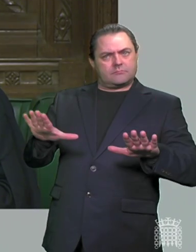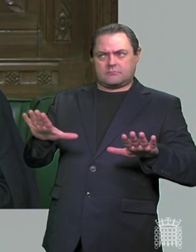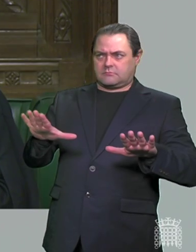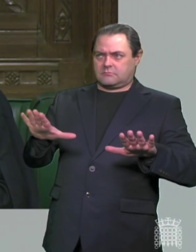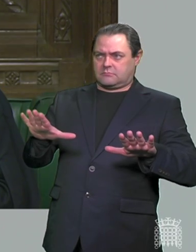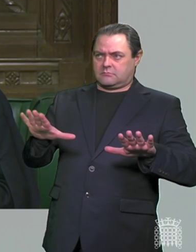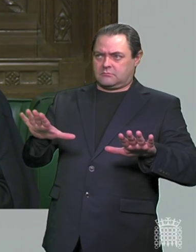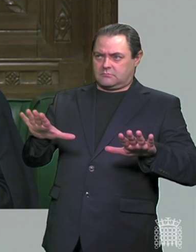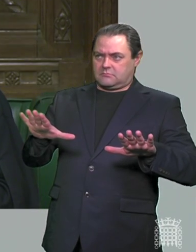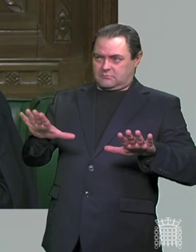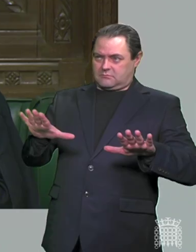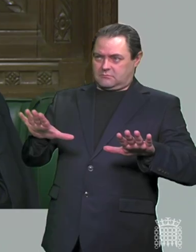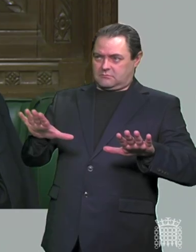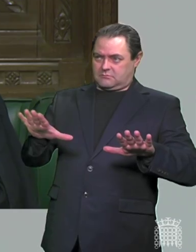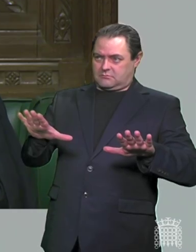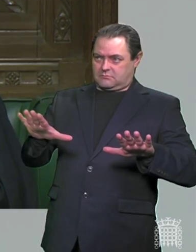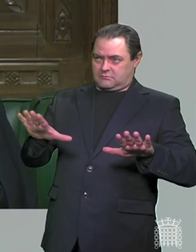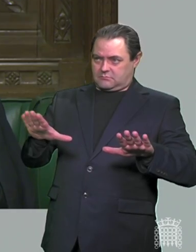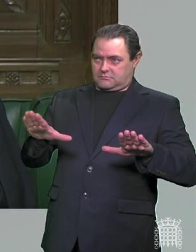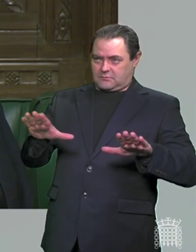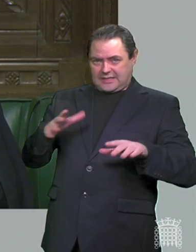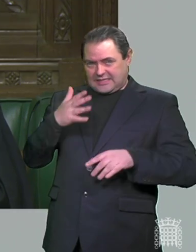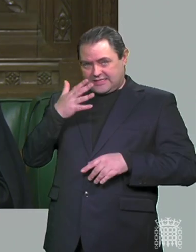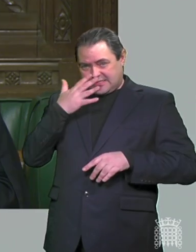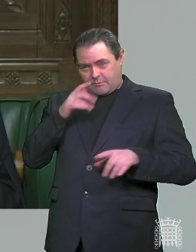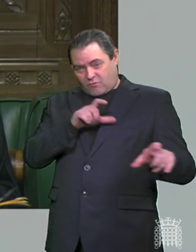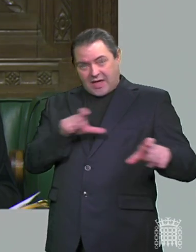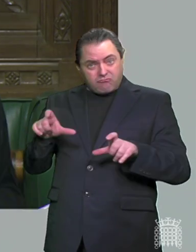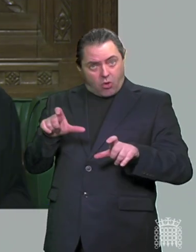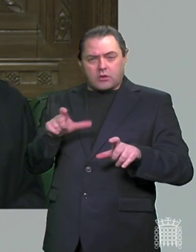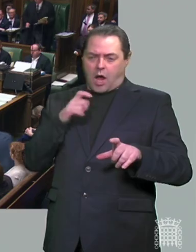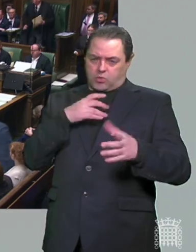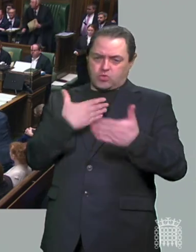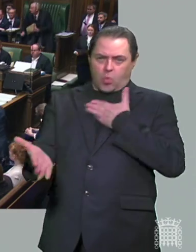I am particularly looking for people who continue, because we will sort it out today.